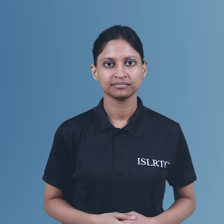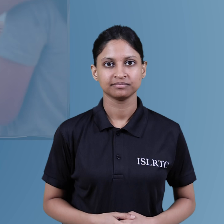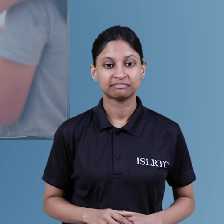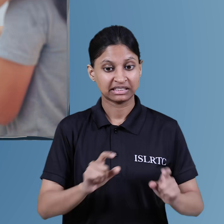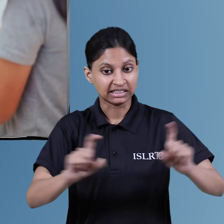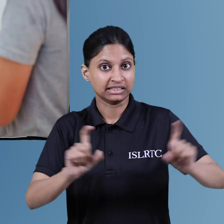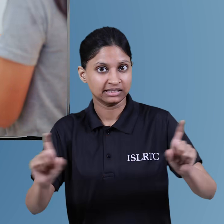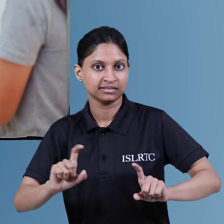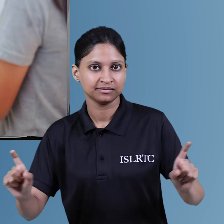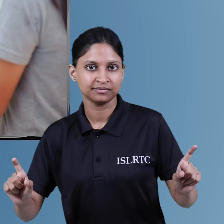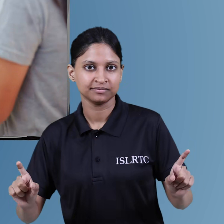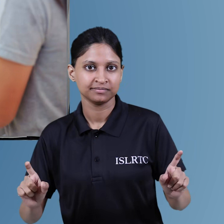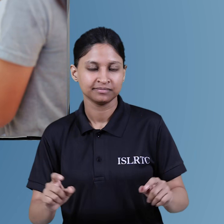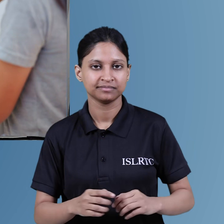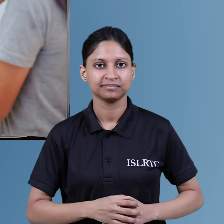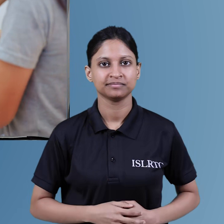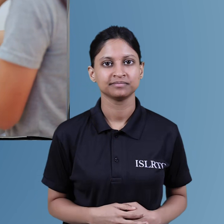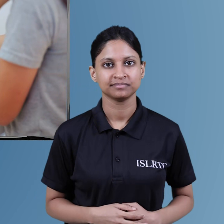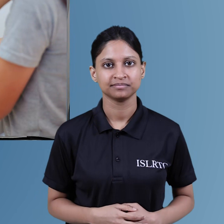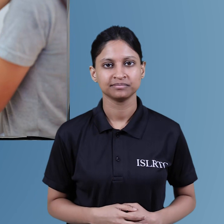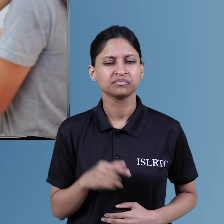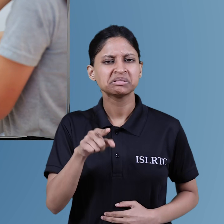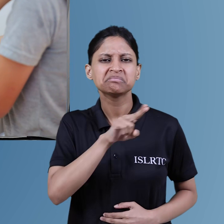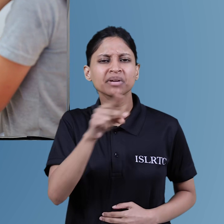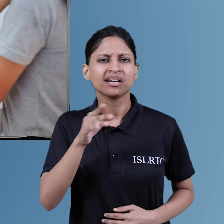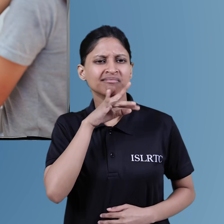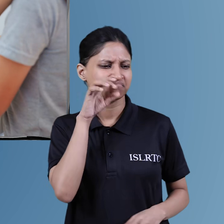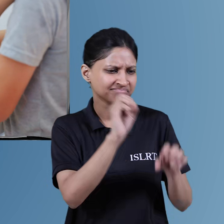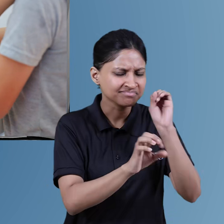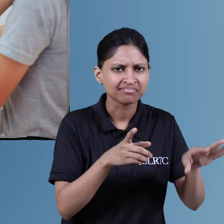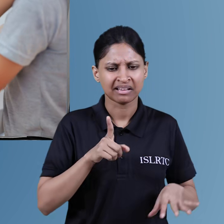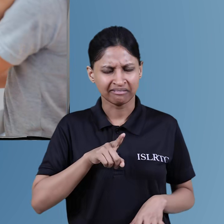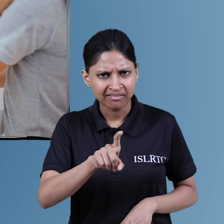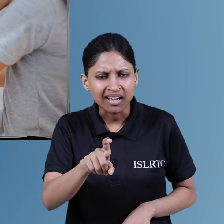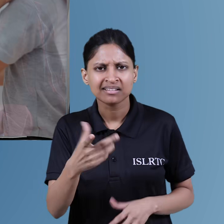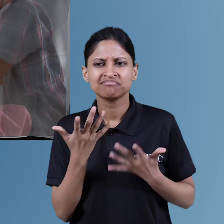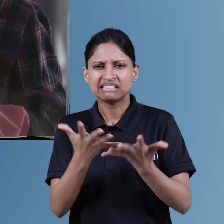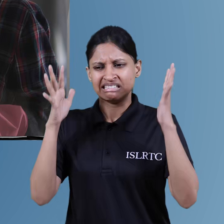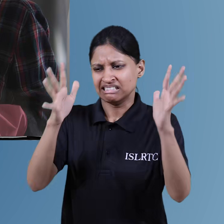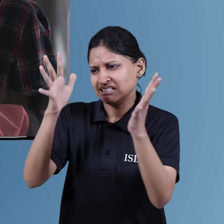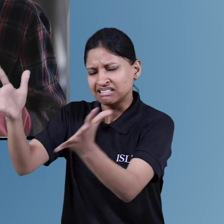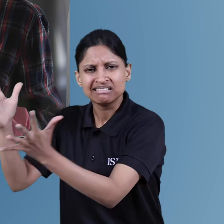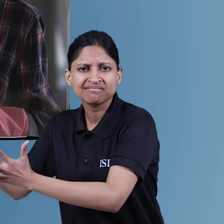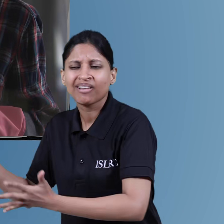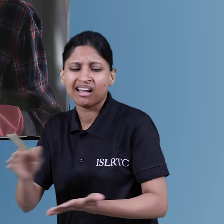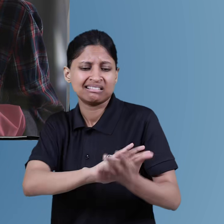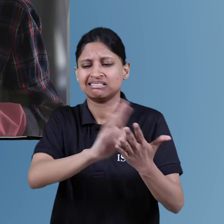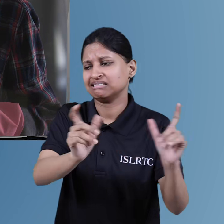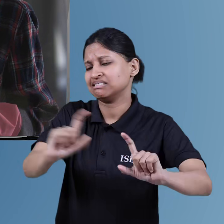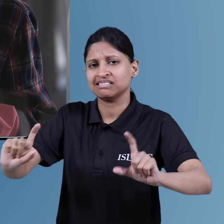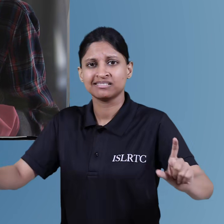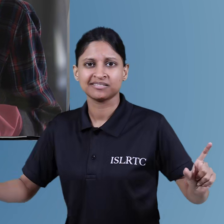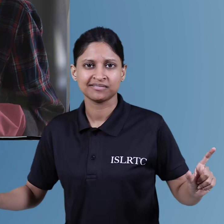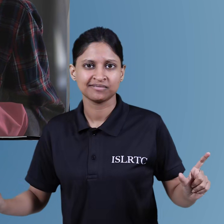Cleanliness The state of being clean and free from dirt, germs, or clutter.